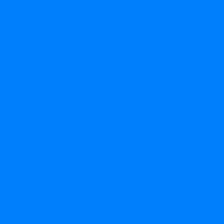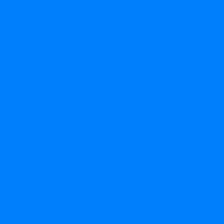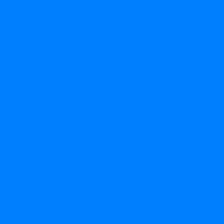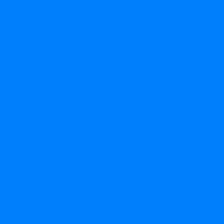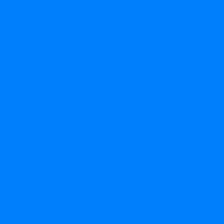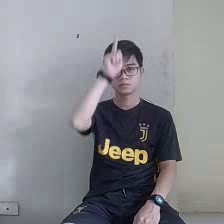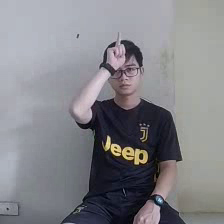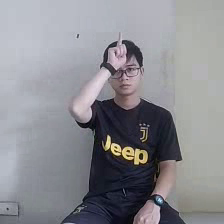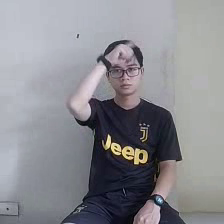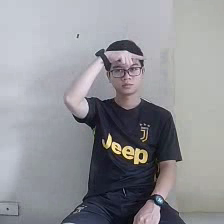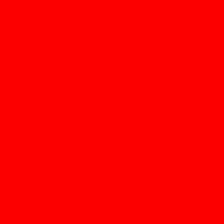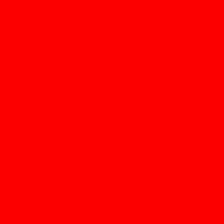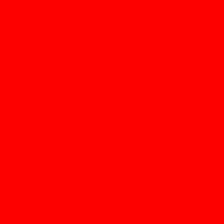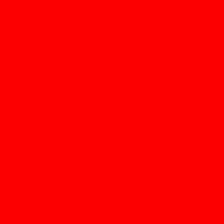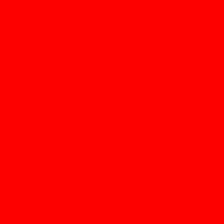Bộ y tế